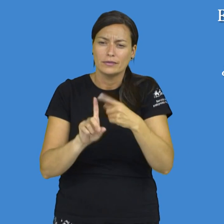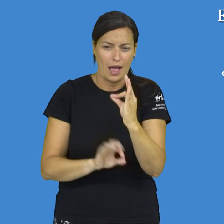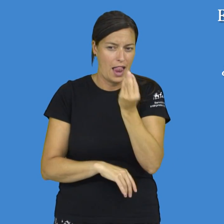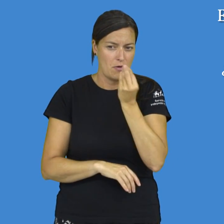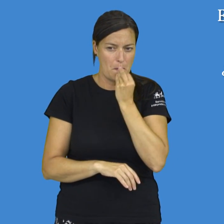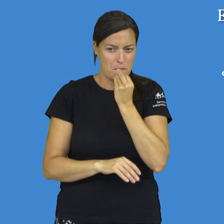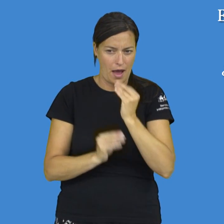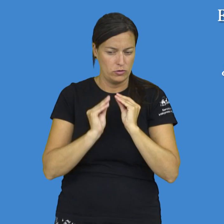comer